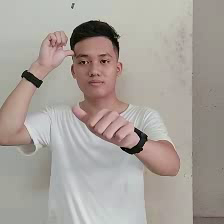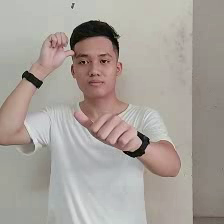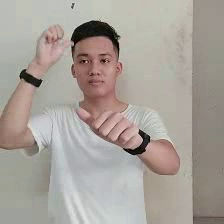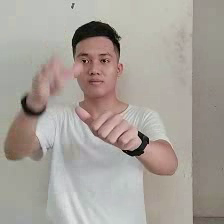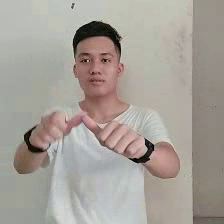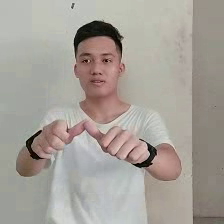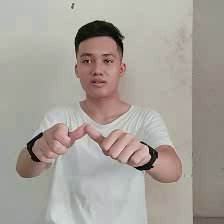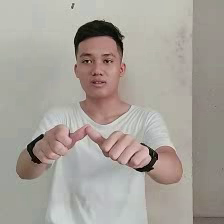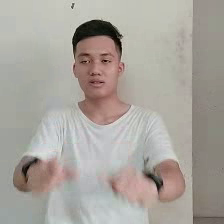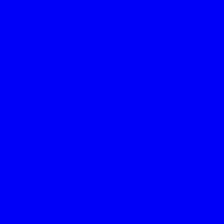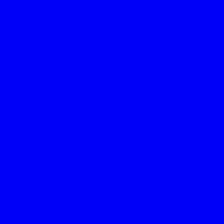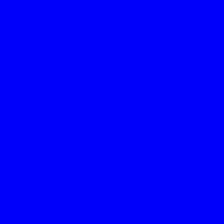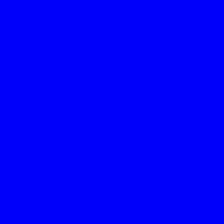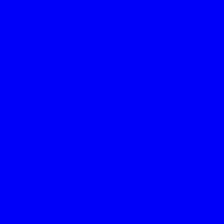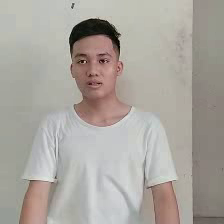Nhớ